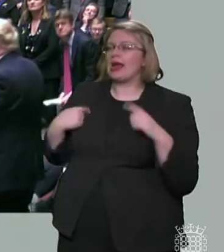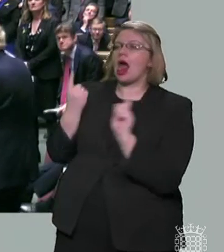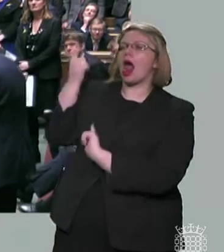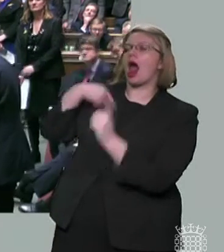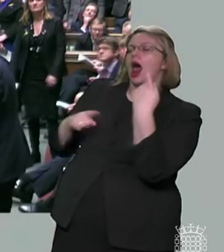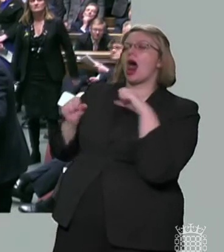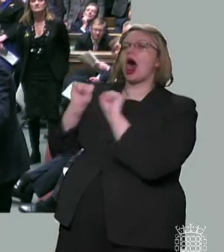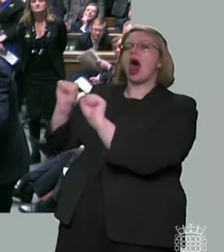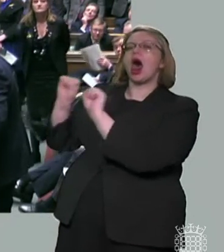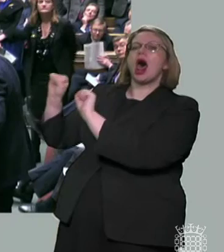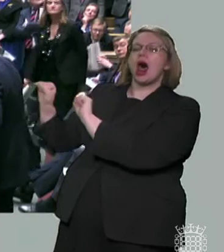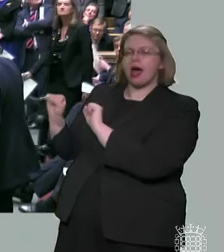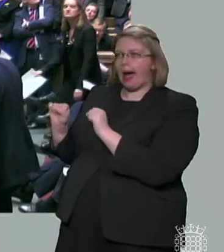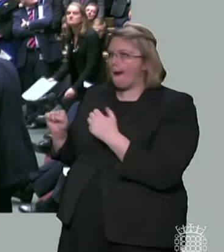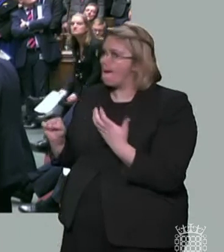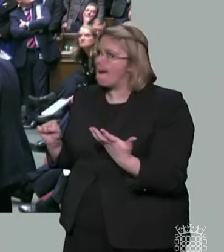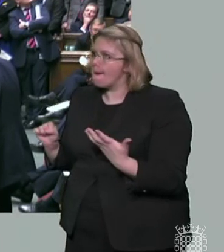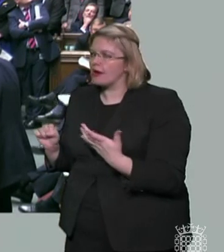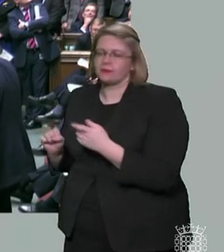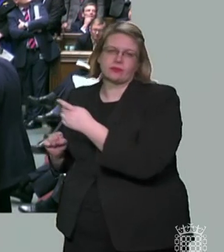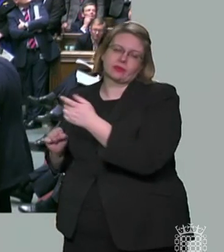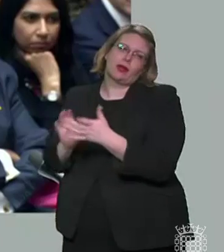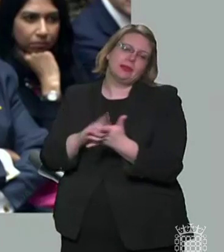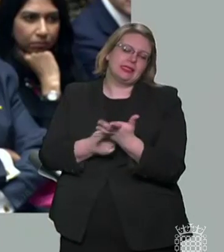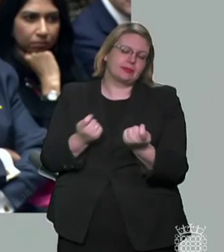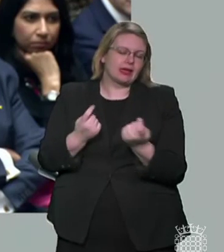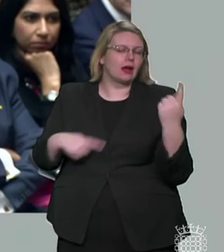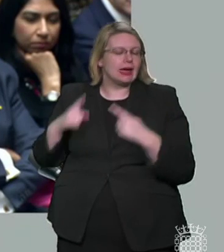I think everybody sympathises with the plight of refugees.